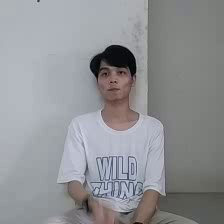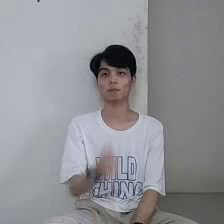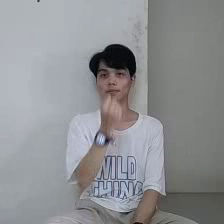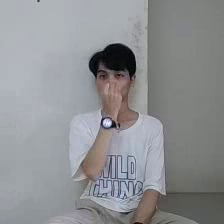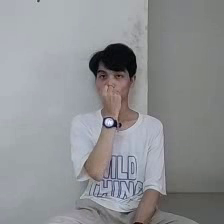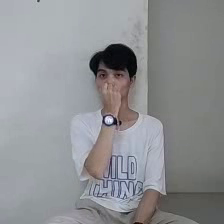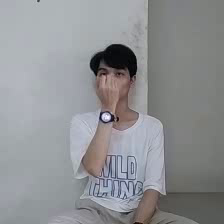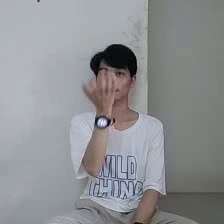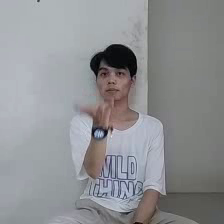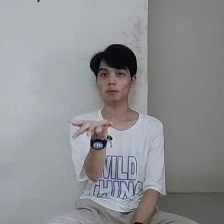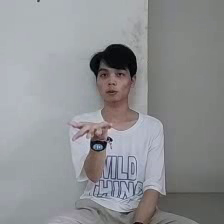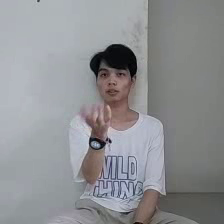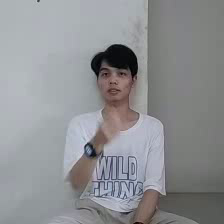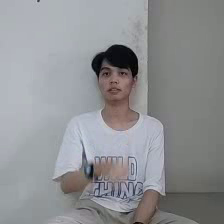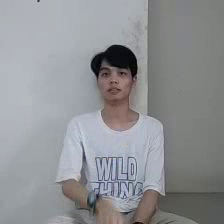Cảm ơn